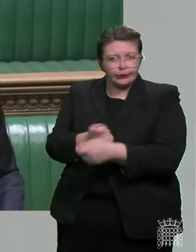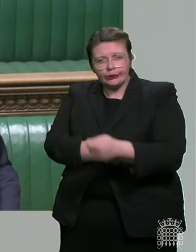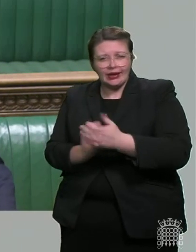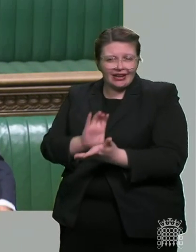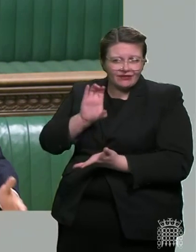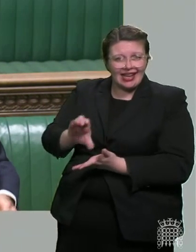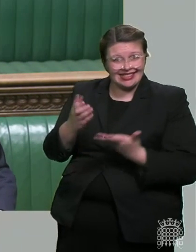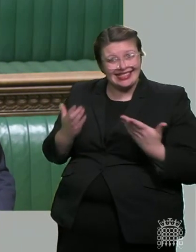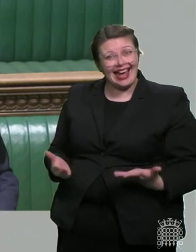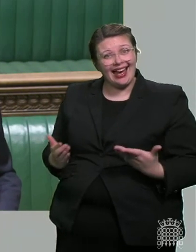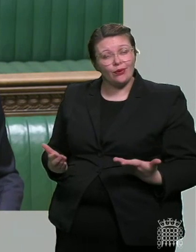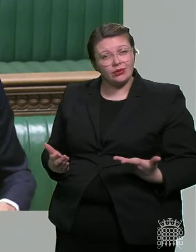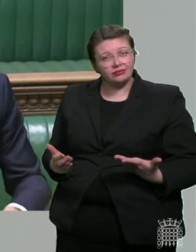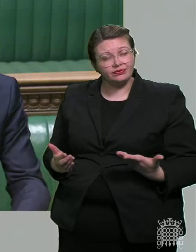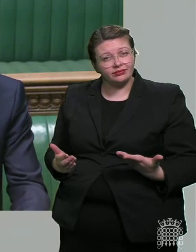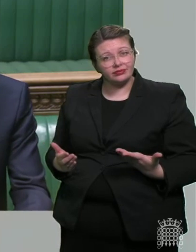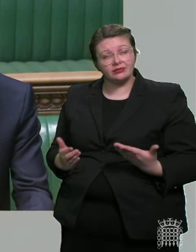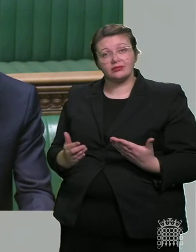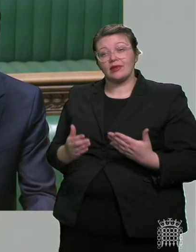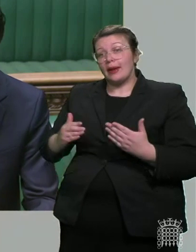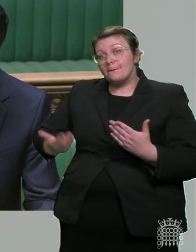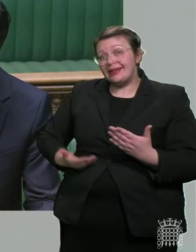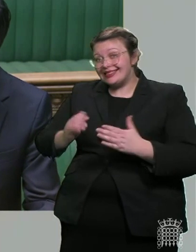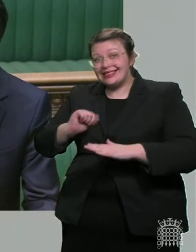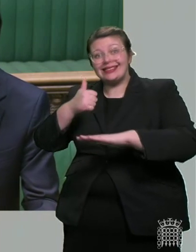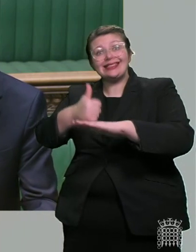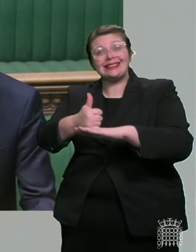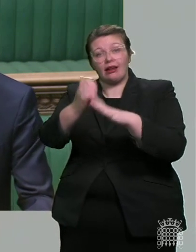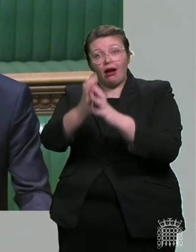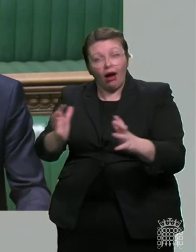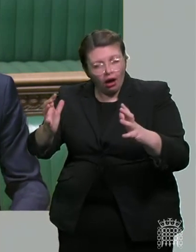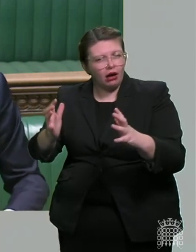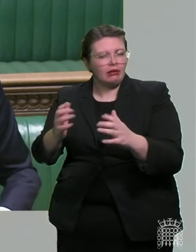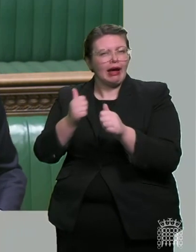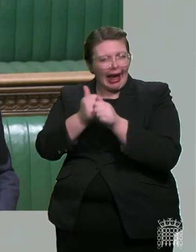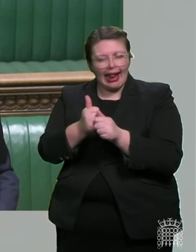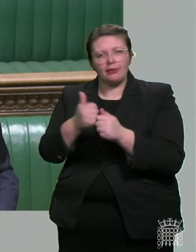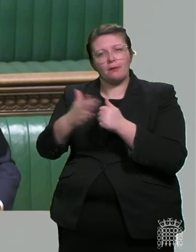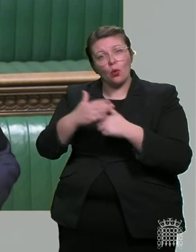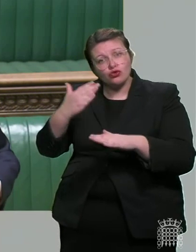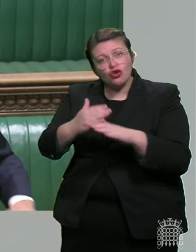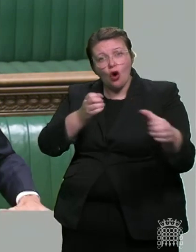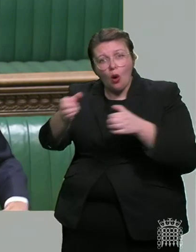Business investment creates jobs, lifts growth, spurs innovation and drives productivity.